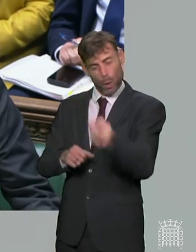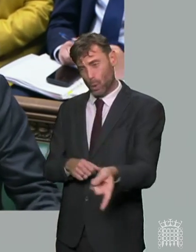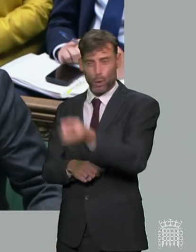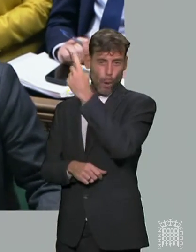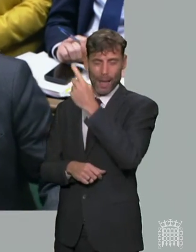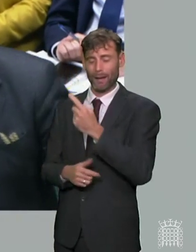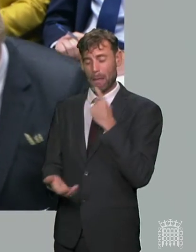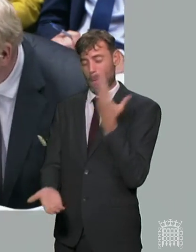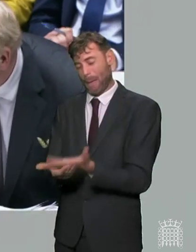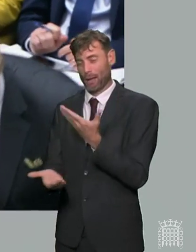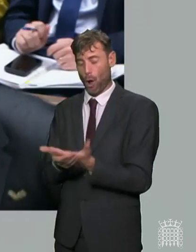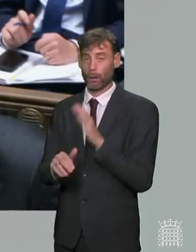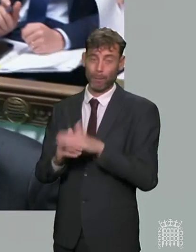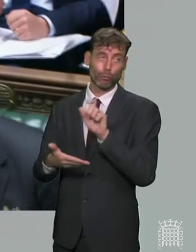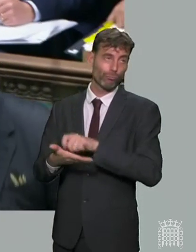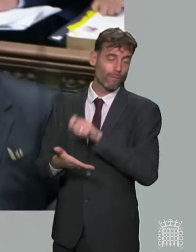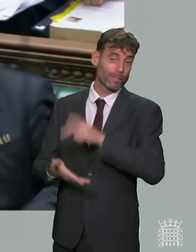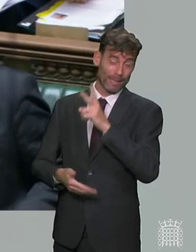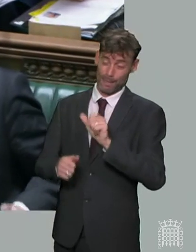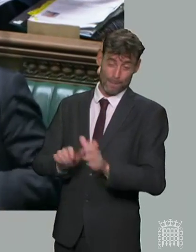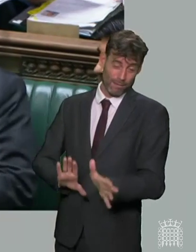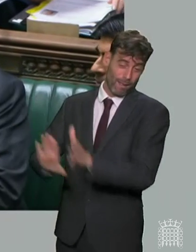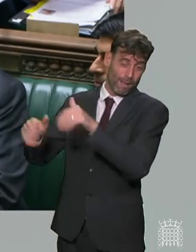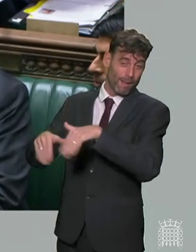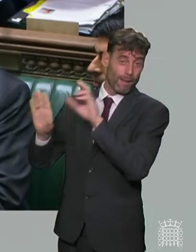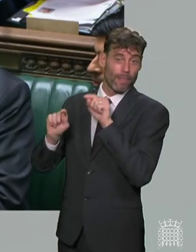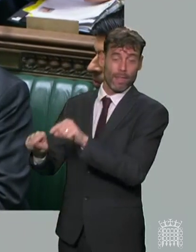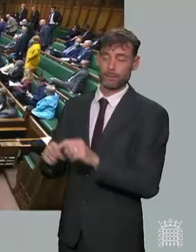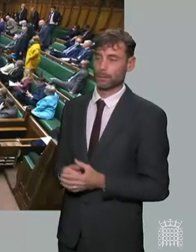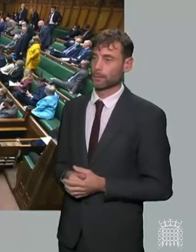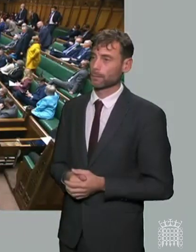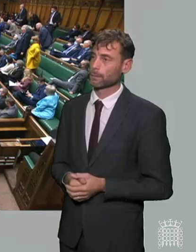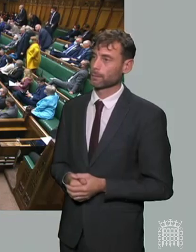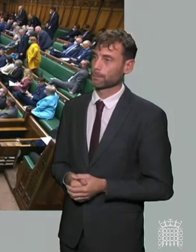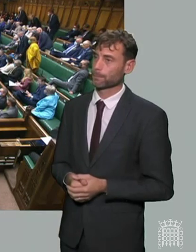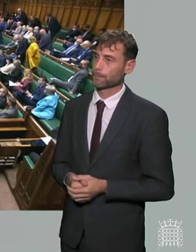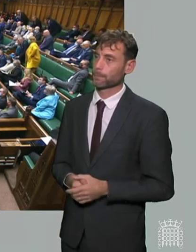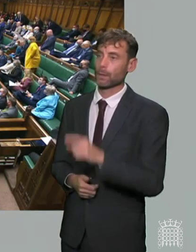He is better on that.